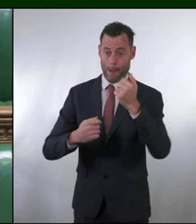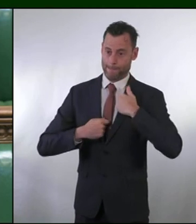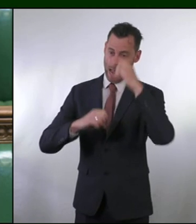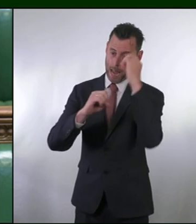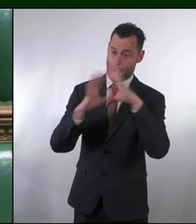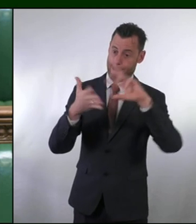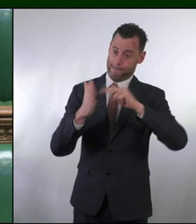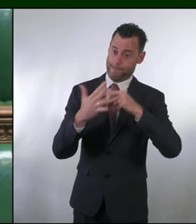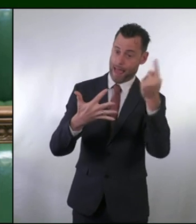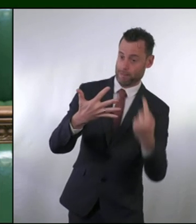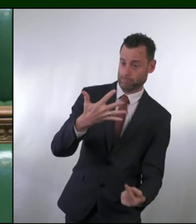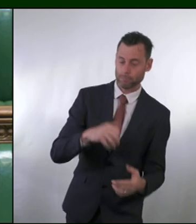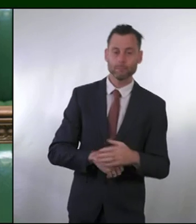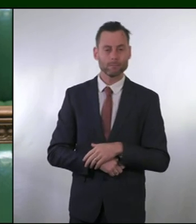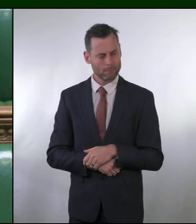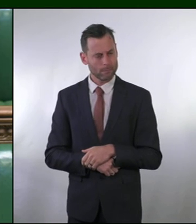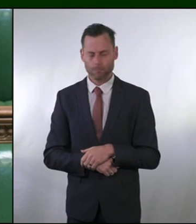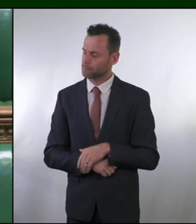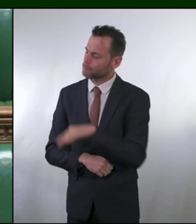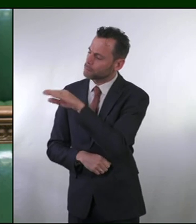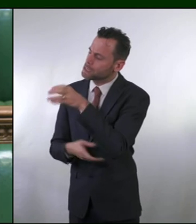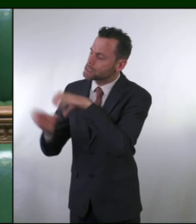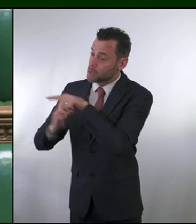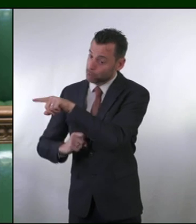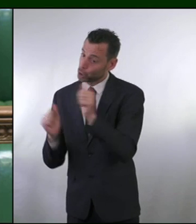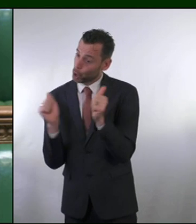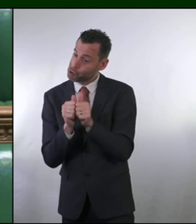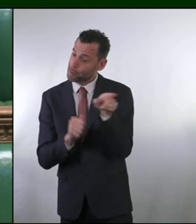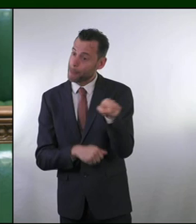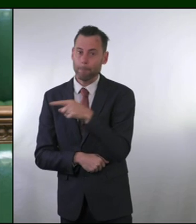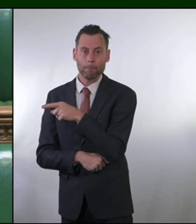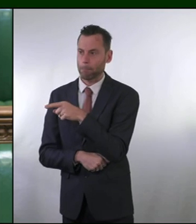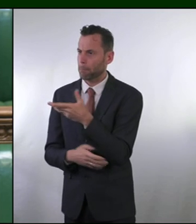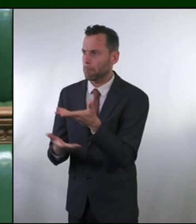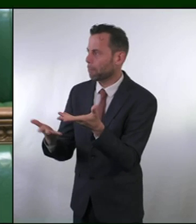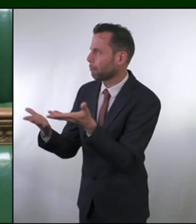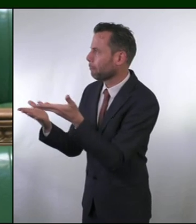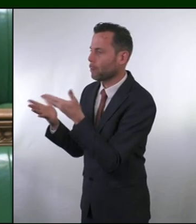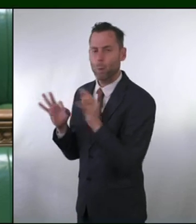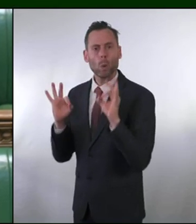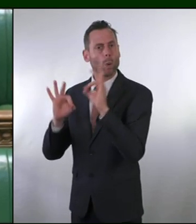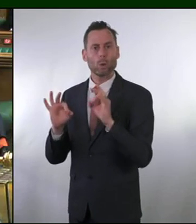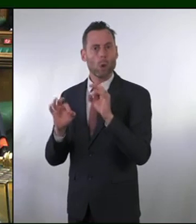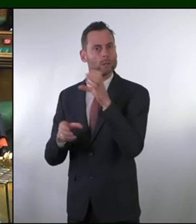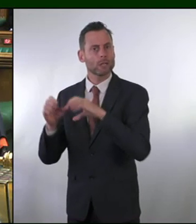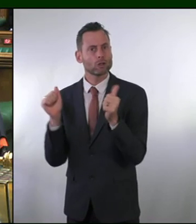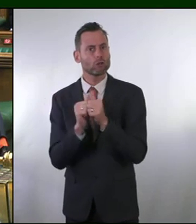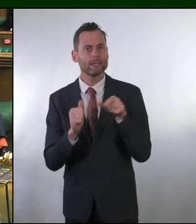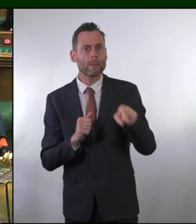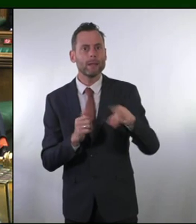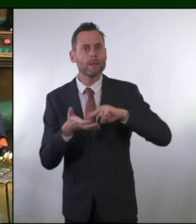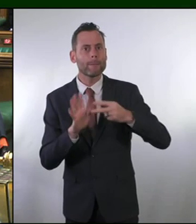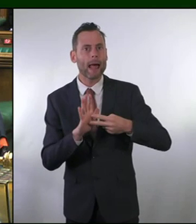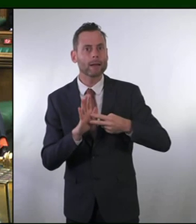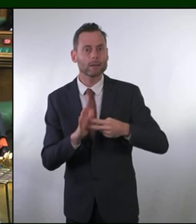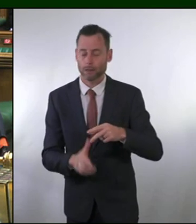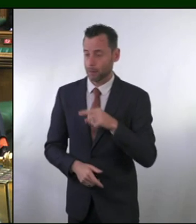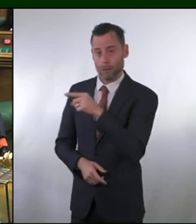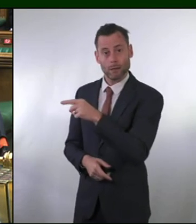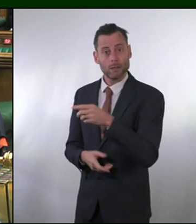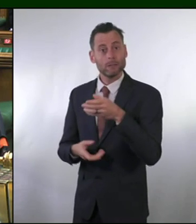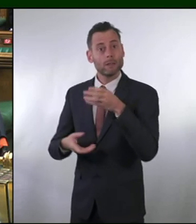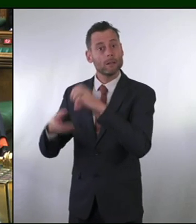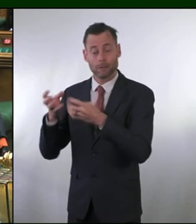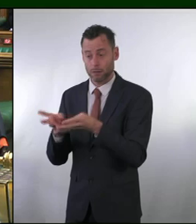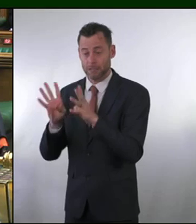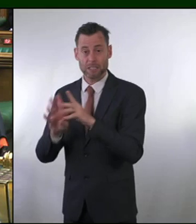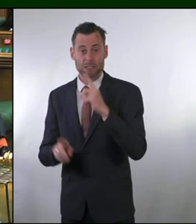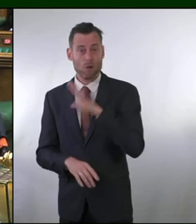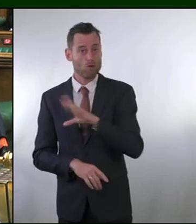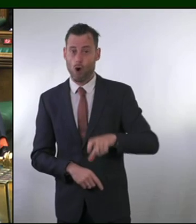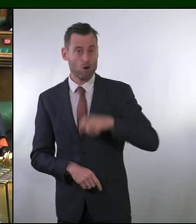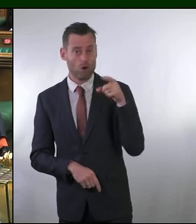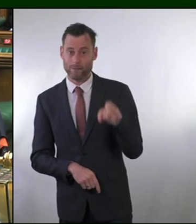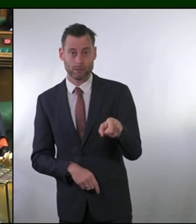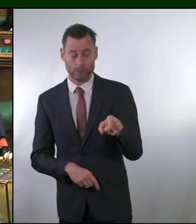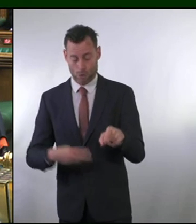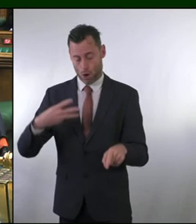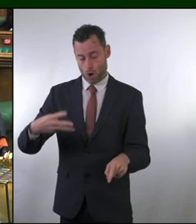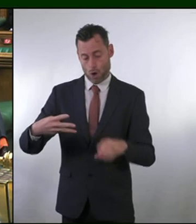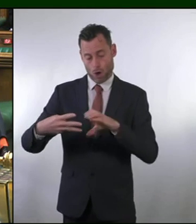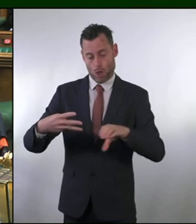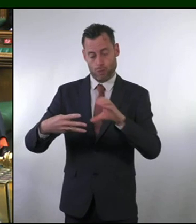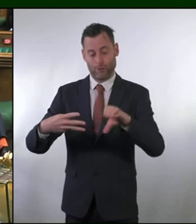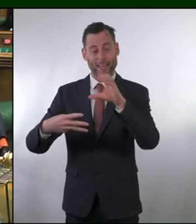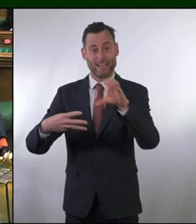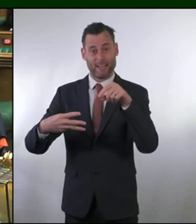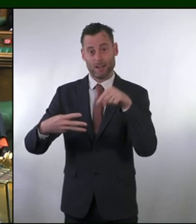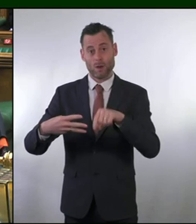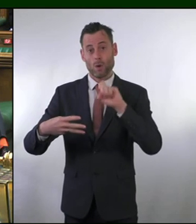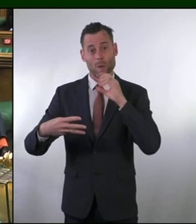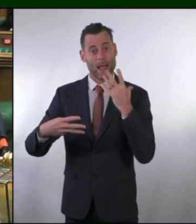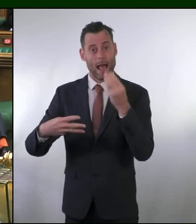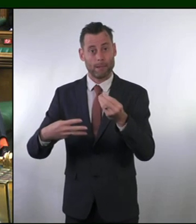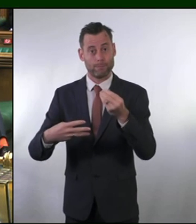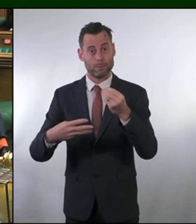He will know that the chief medical officer said on Monday that he, the chief medical officer, is—his words: “not confident, and nor is anyone confident, that the tier 3 proposals for the highest rates…would be enough”.